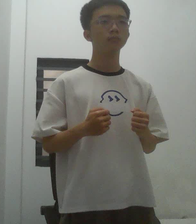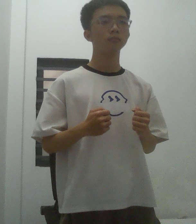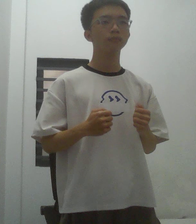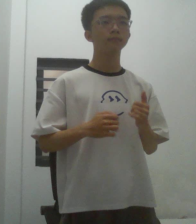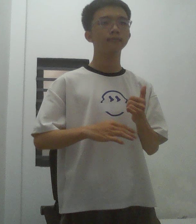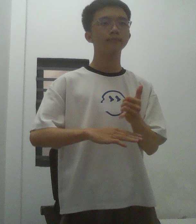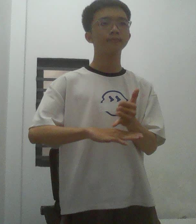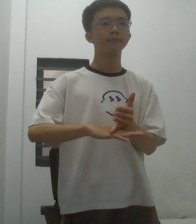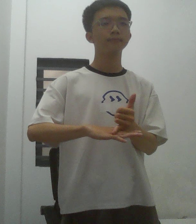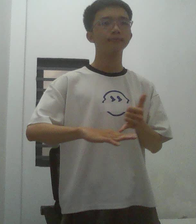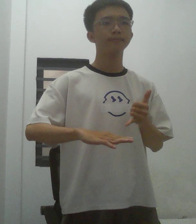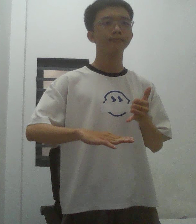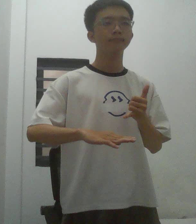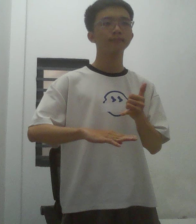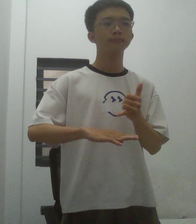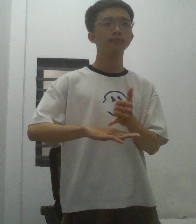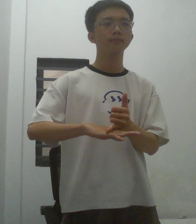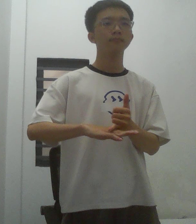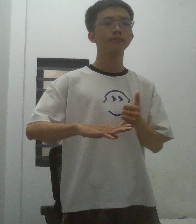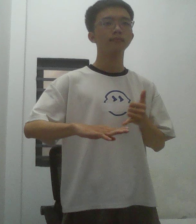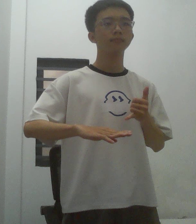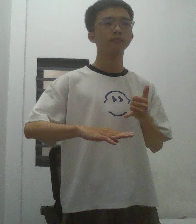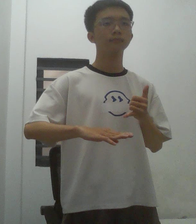cuoi tuan